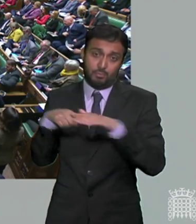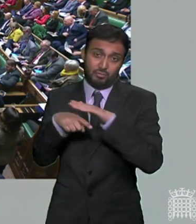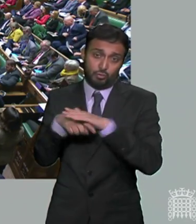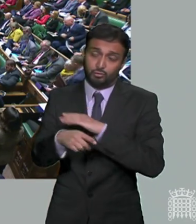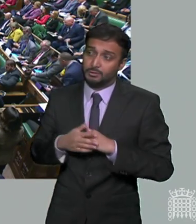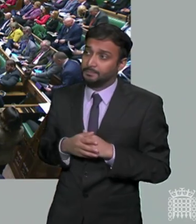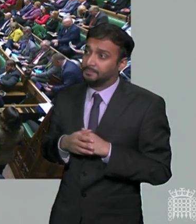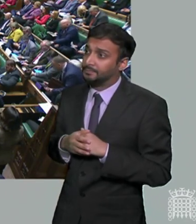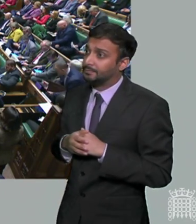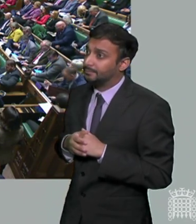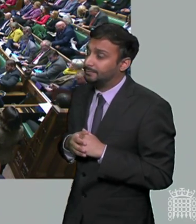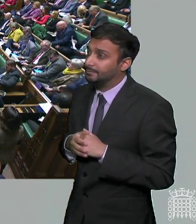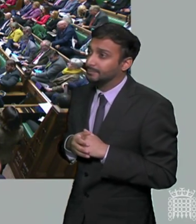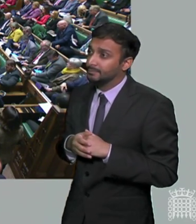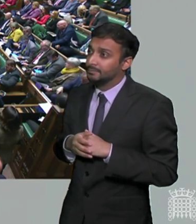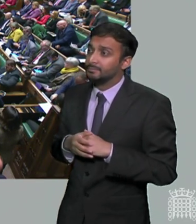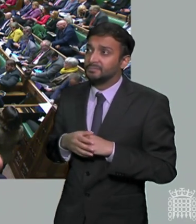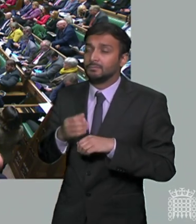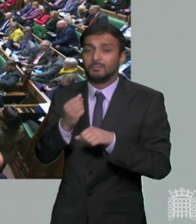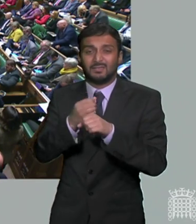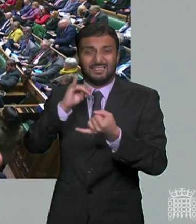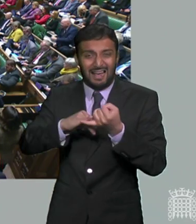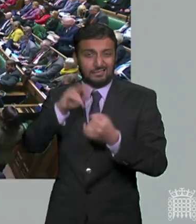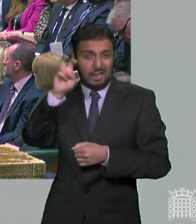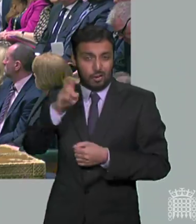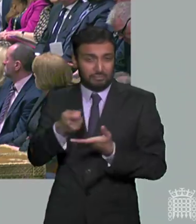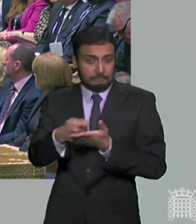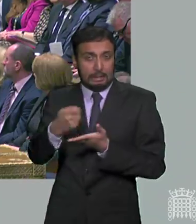Rising energy bills are a challenge for all of us.